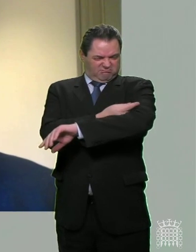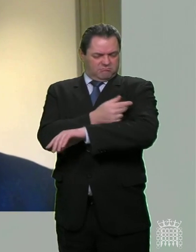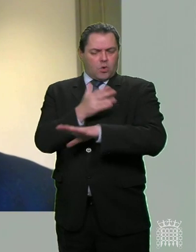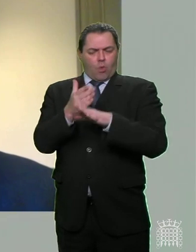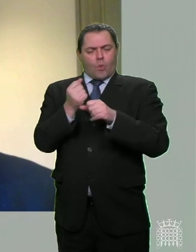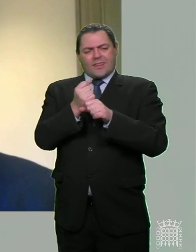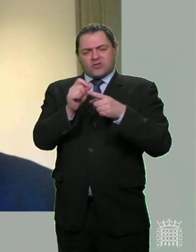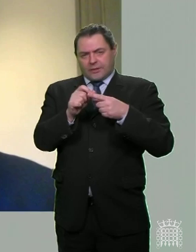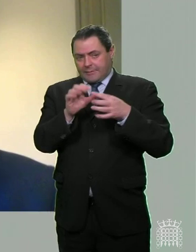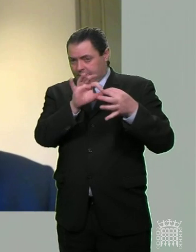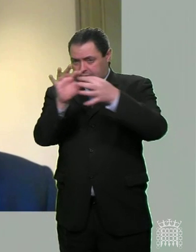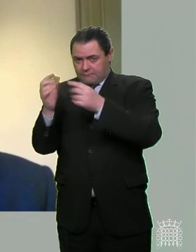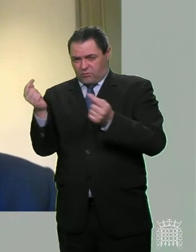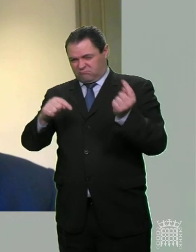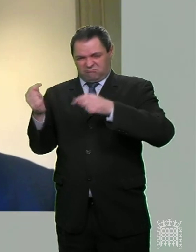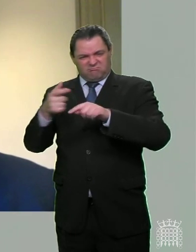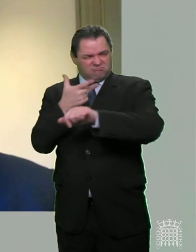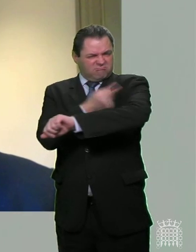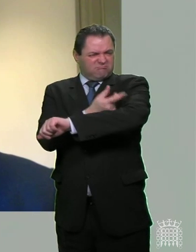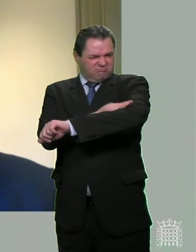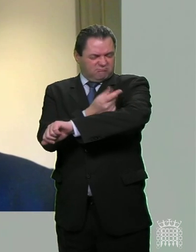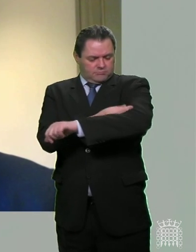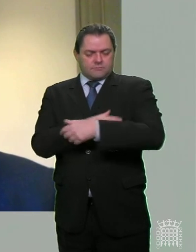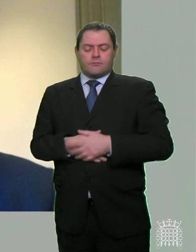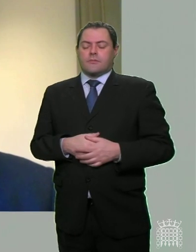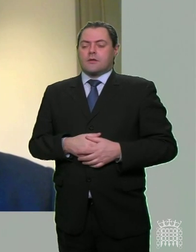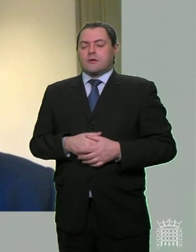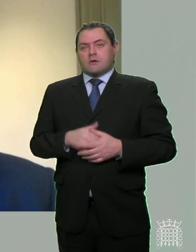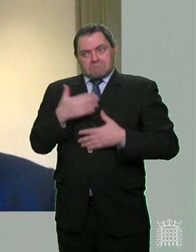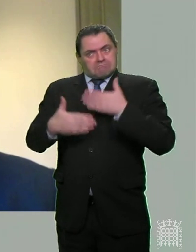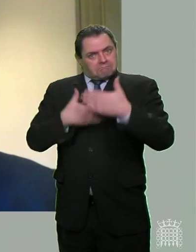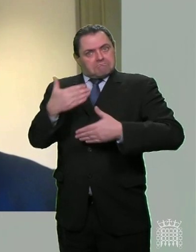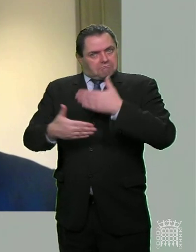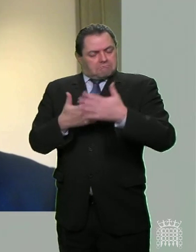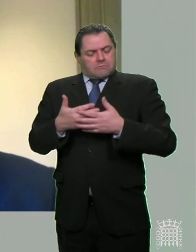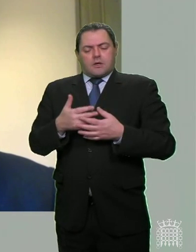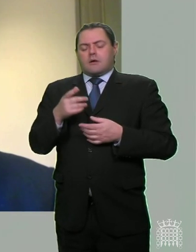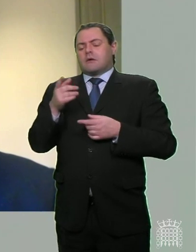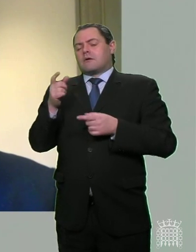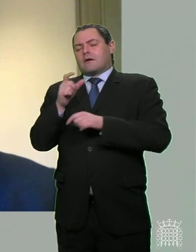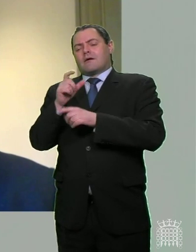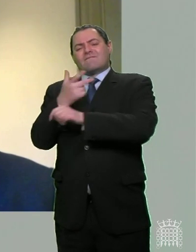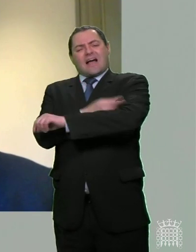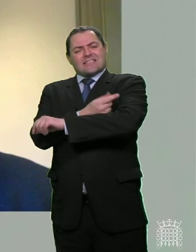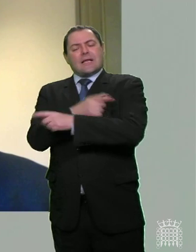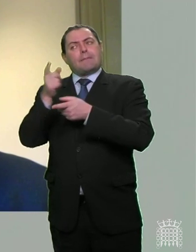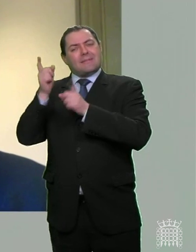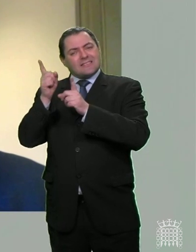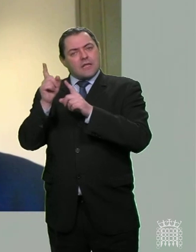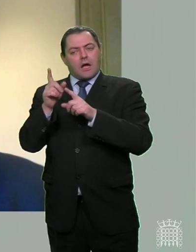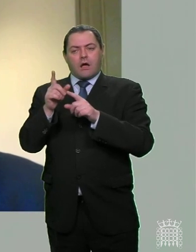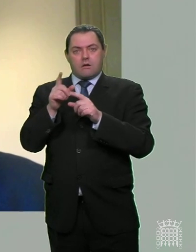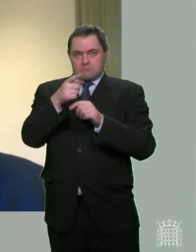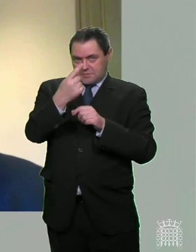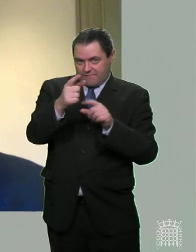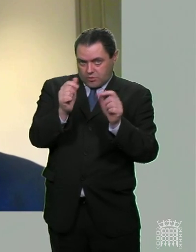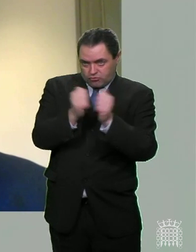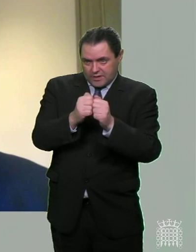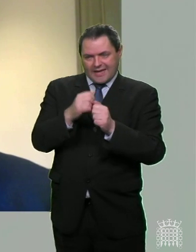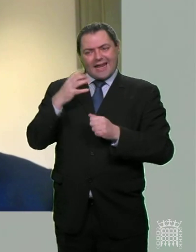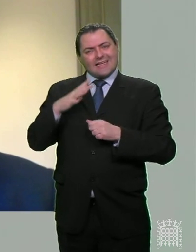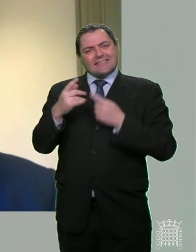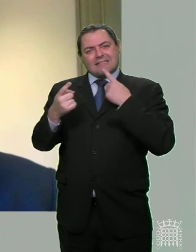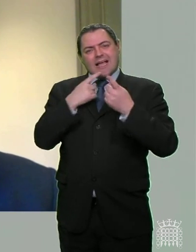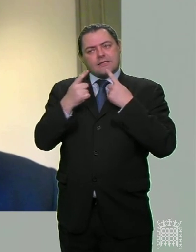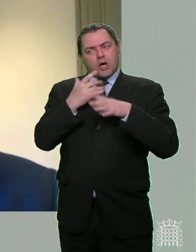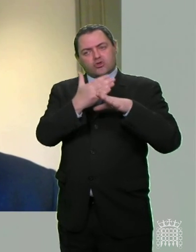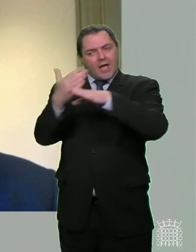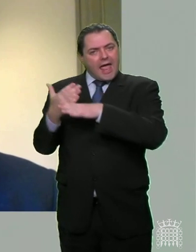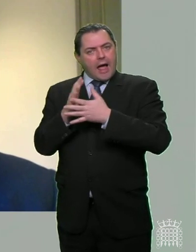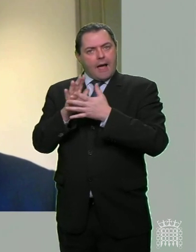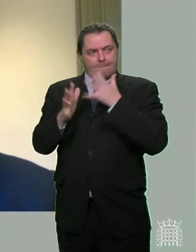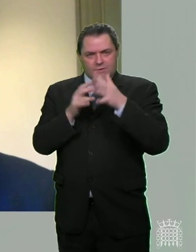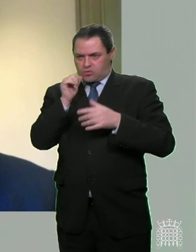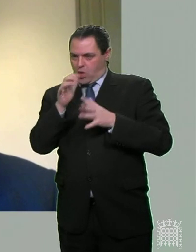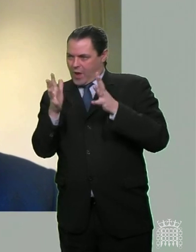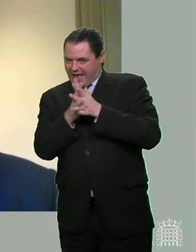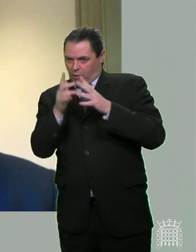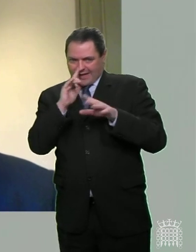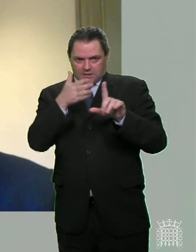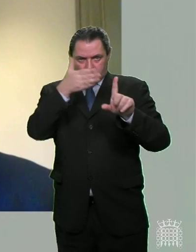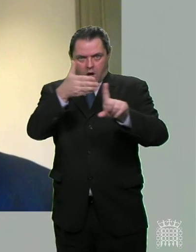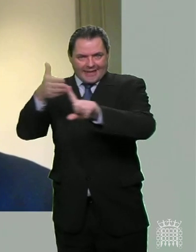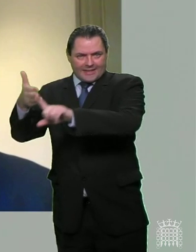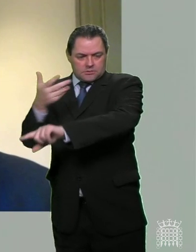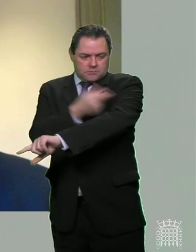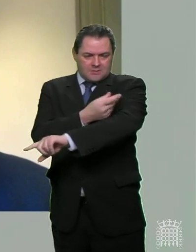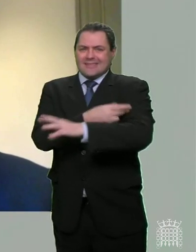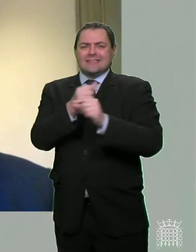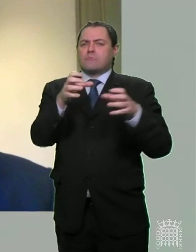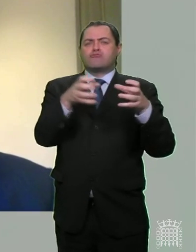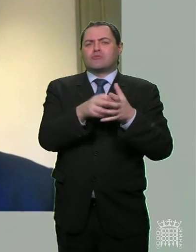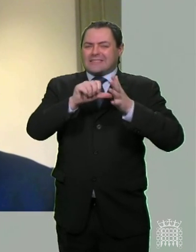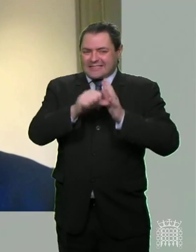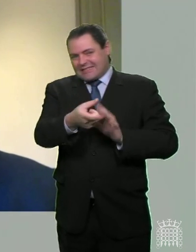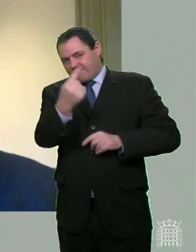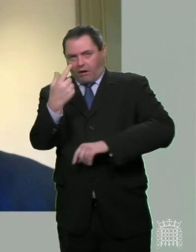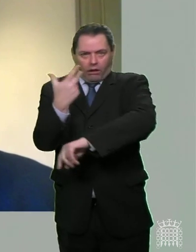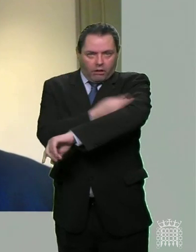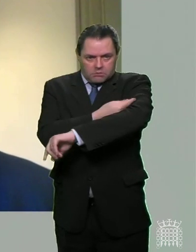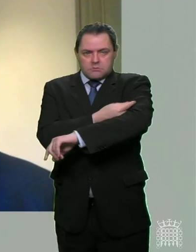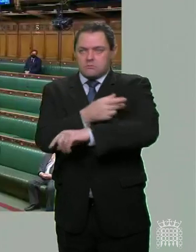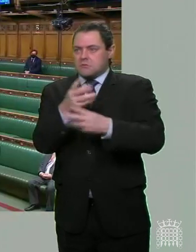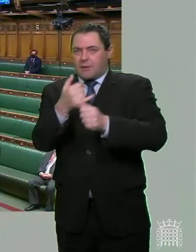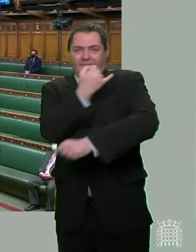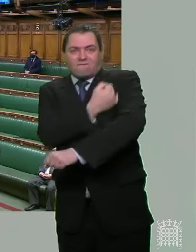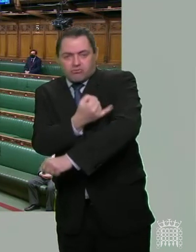As we accelerate the delivery of this protection against the virus, does my right honourable Friend agree with the vaccines Minister that we need greater sharing of data at local level so that we can target the resources of the largest vaccination programme in our history at both hard-to-reach groups of individuals and the most vulnerable communities?